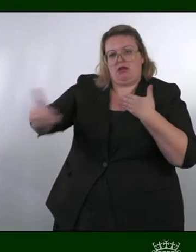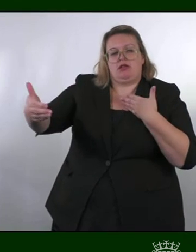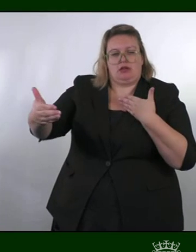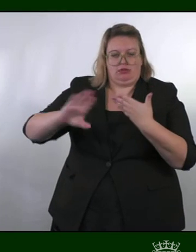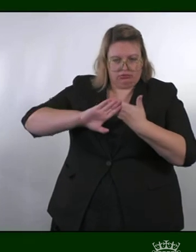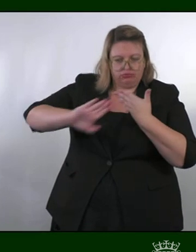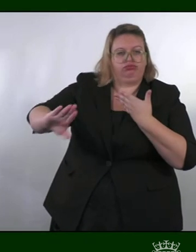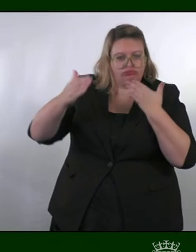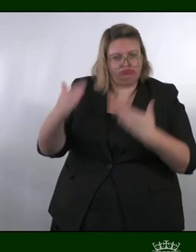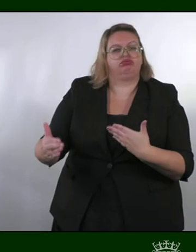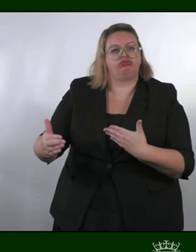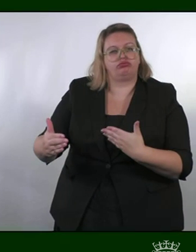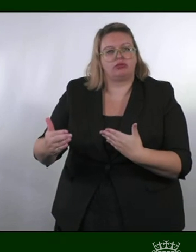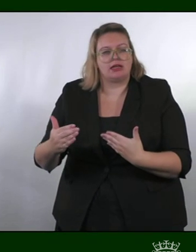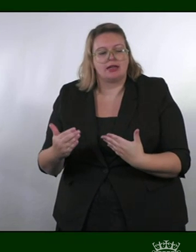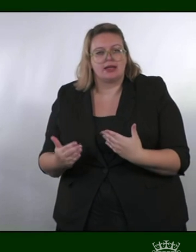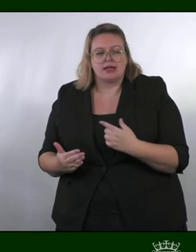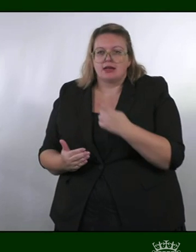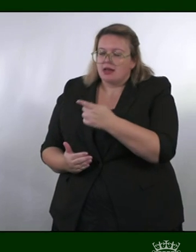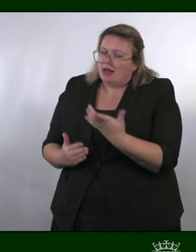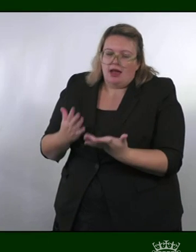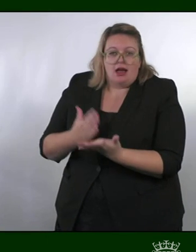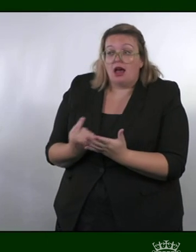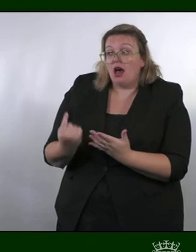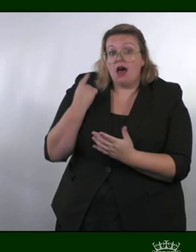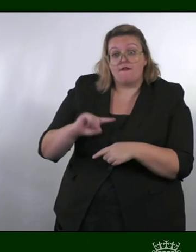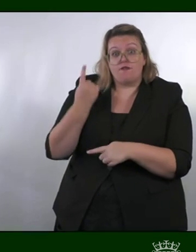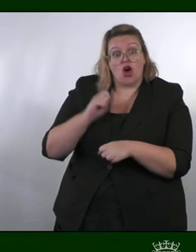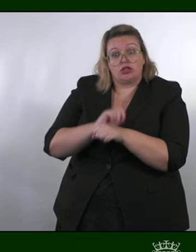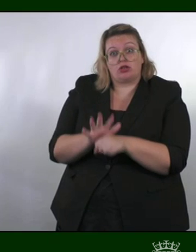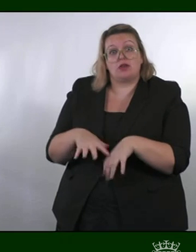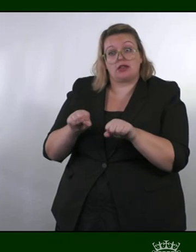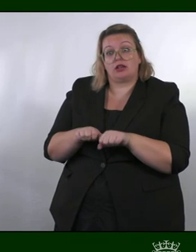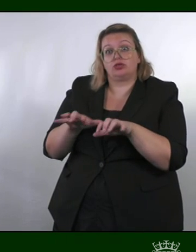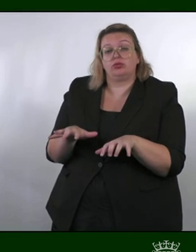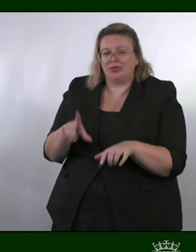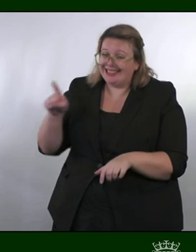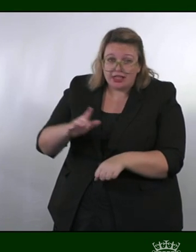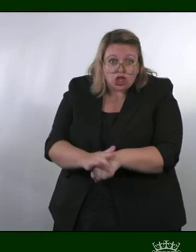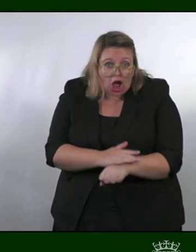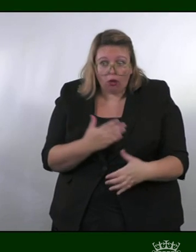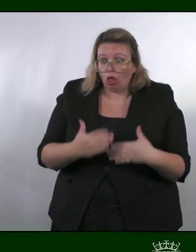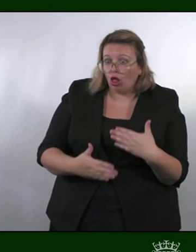The Prime Minister was too slow in the first phase of the pandemic; he is being too slow again.